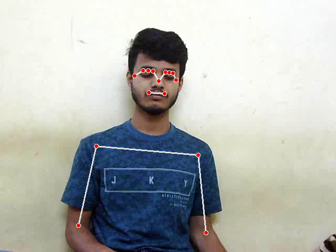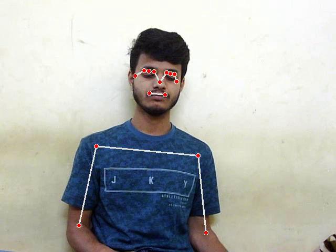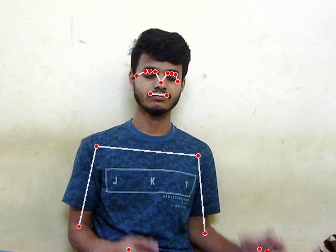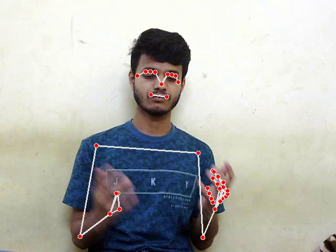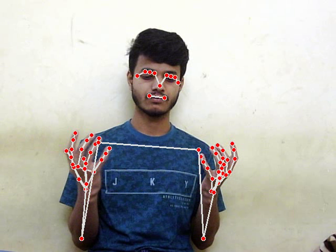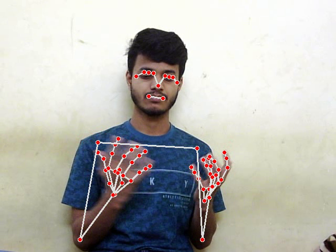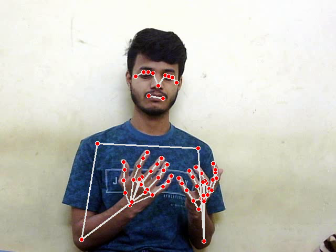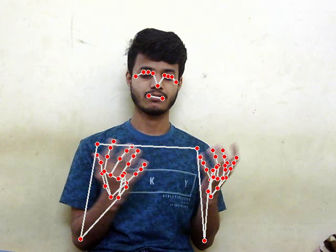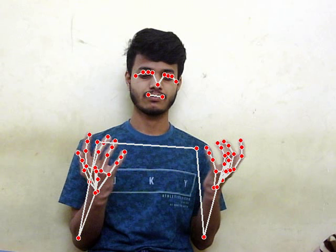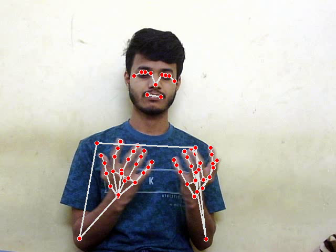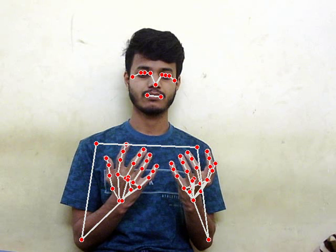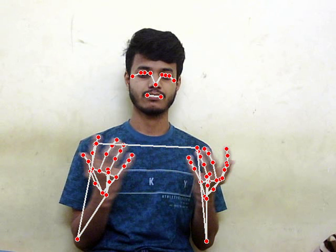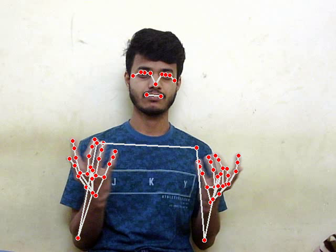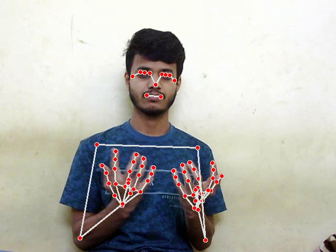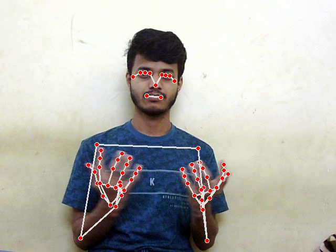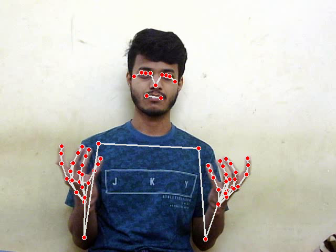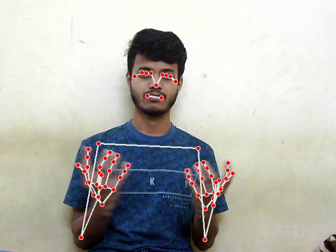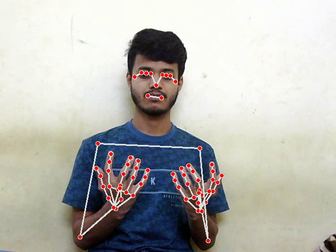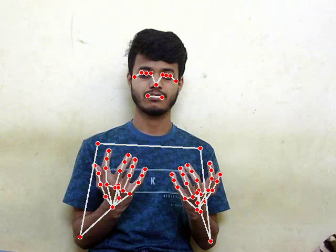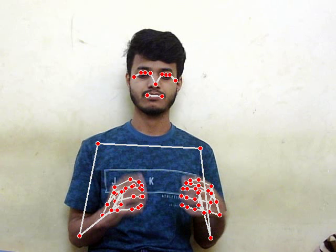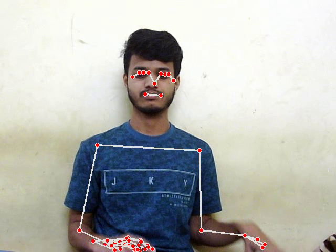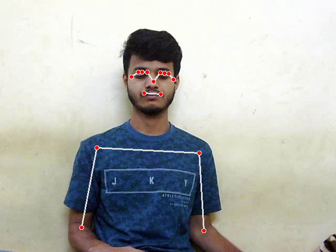what